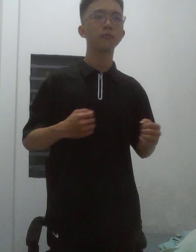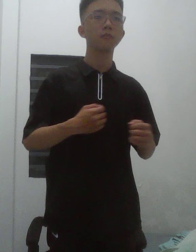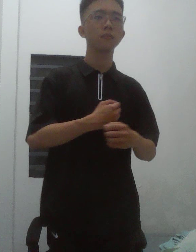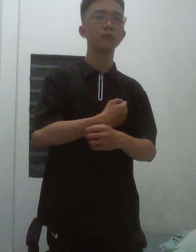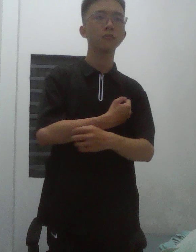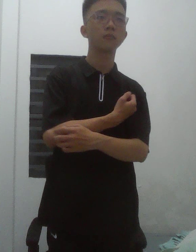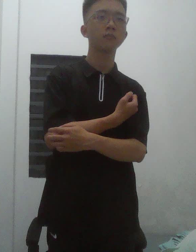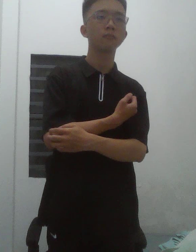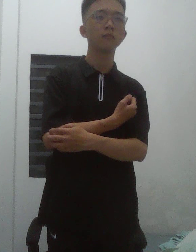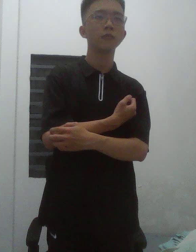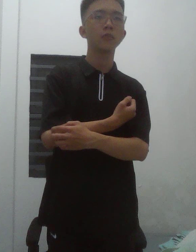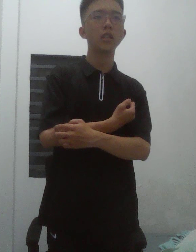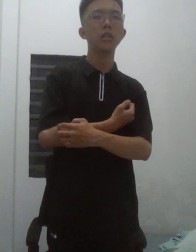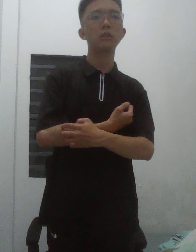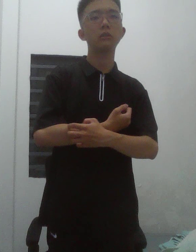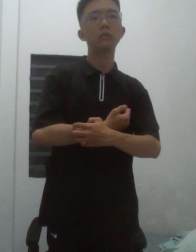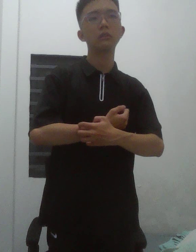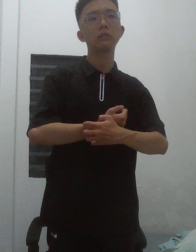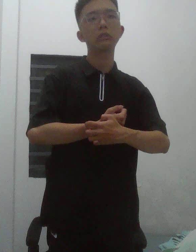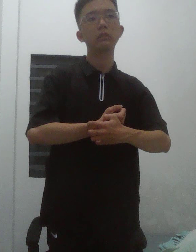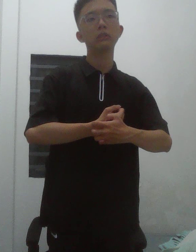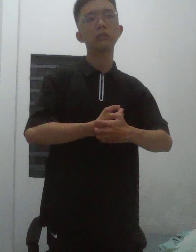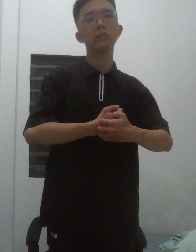ngheo